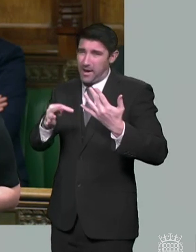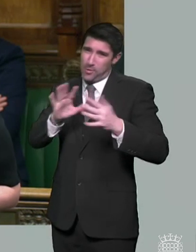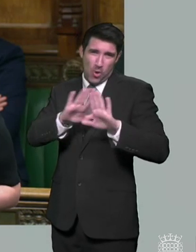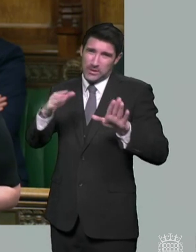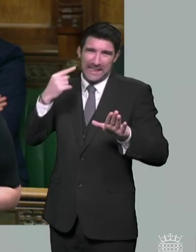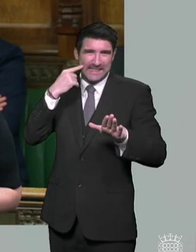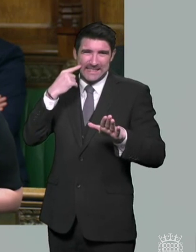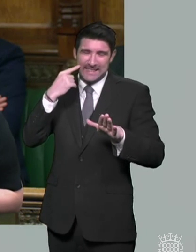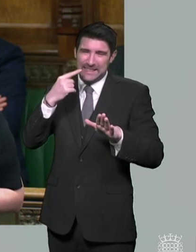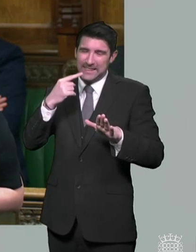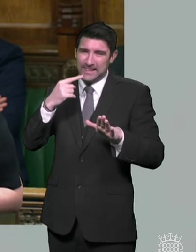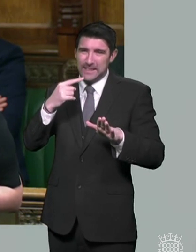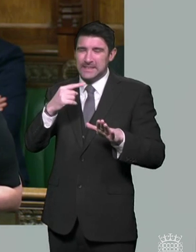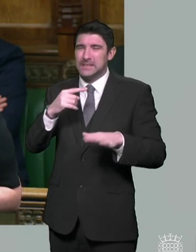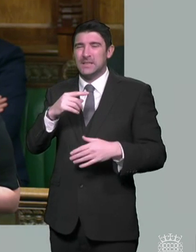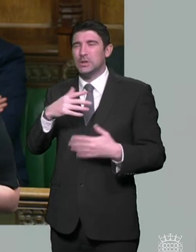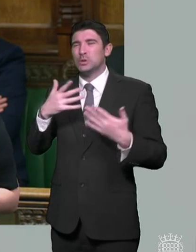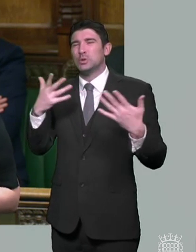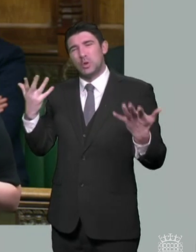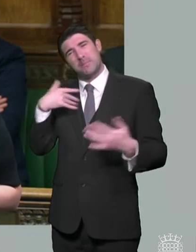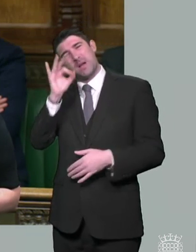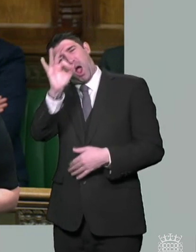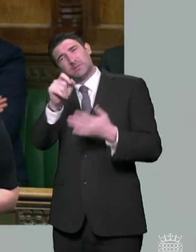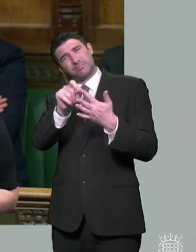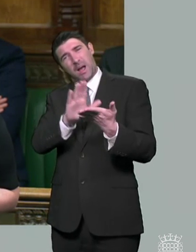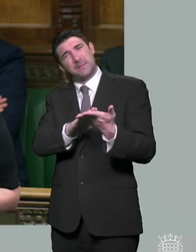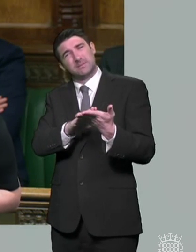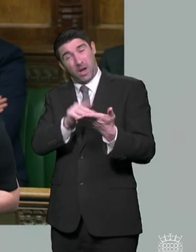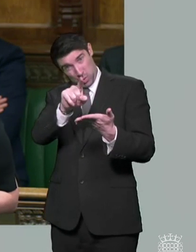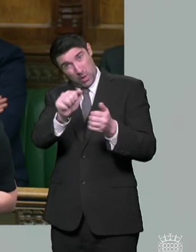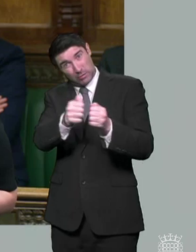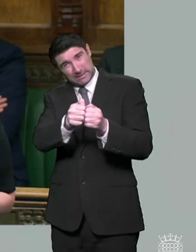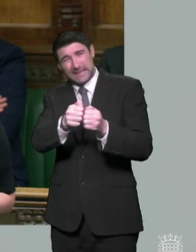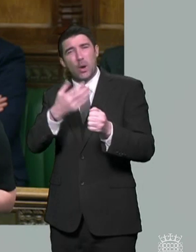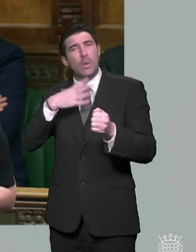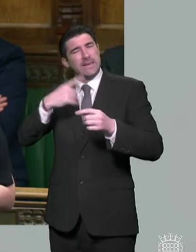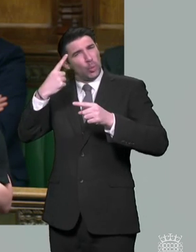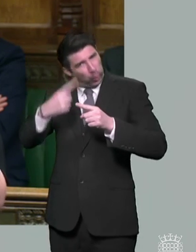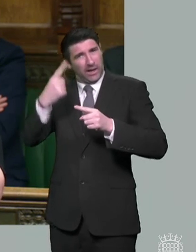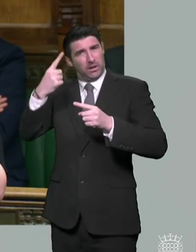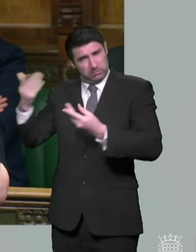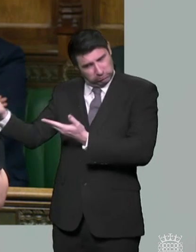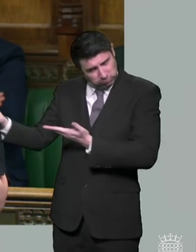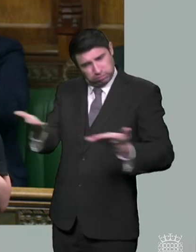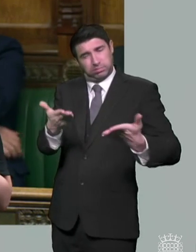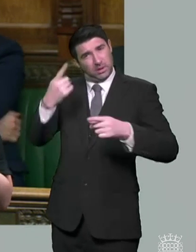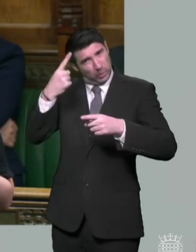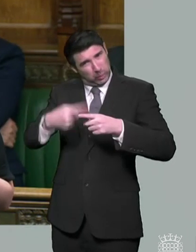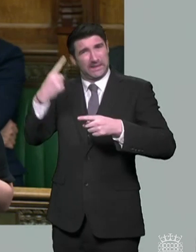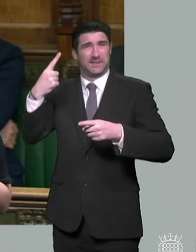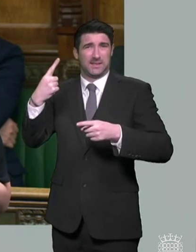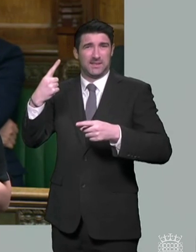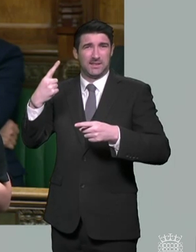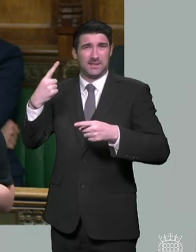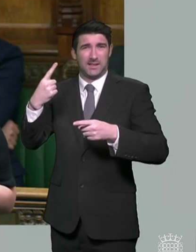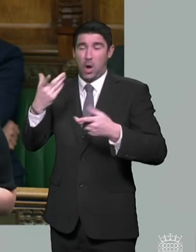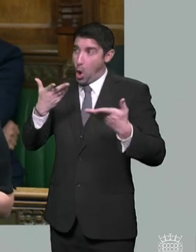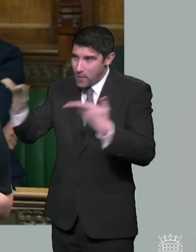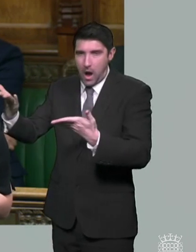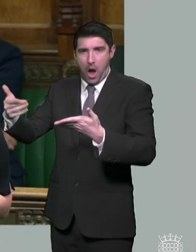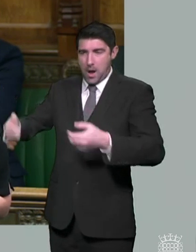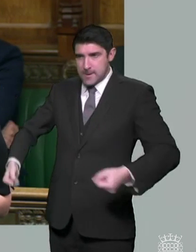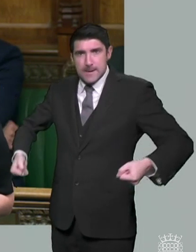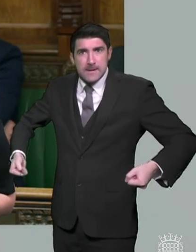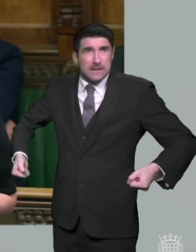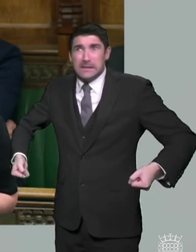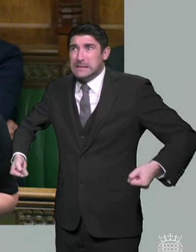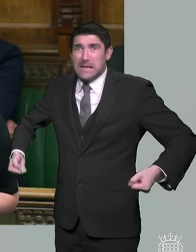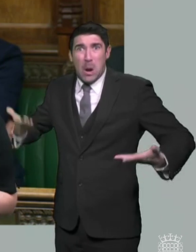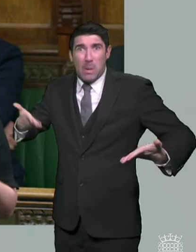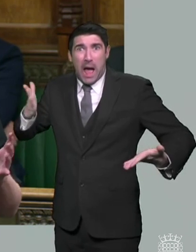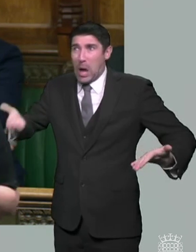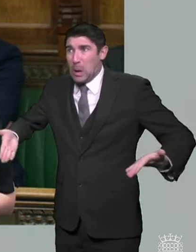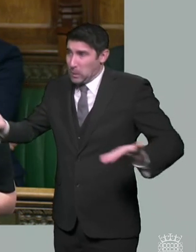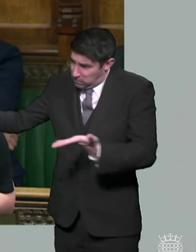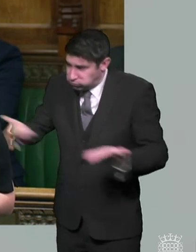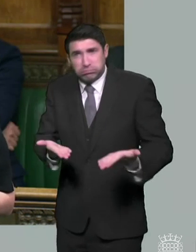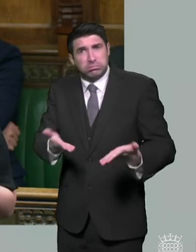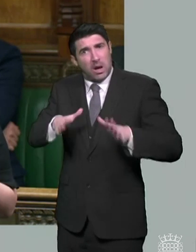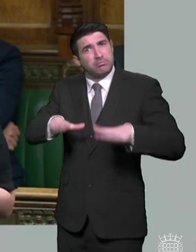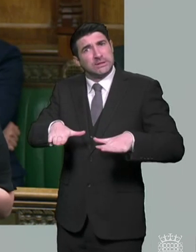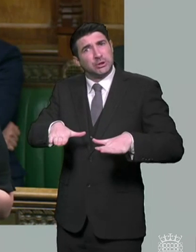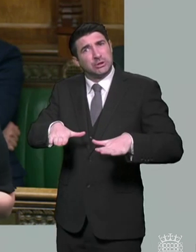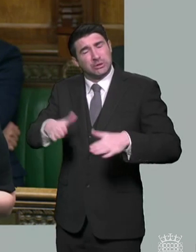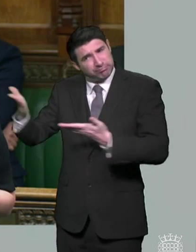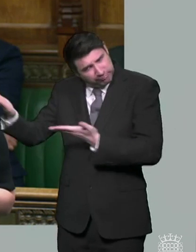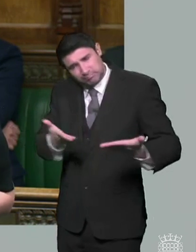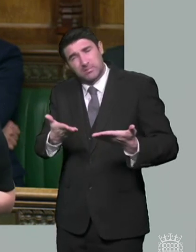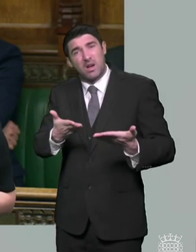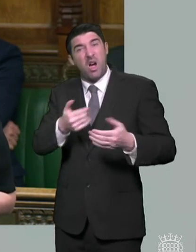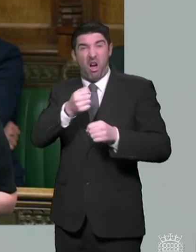Does the Prime Minister agree that we need a faster and more effective route, and a better way to offer sanctuary to refugees and the people of Ukraine, than the Government’s current proposals?